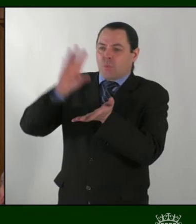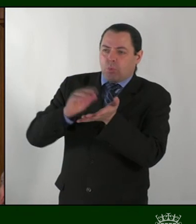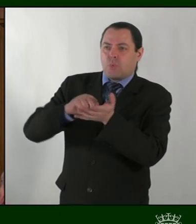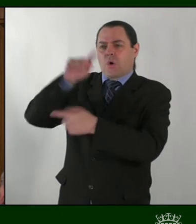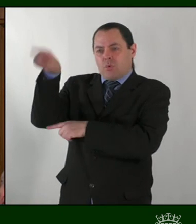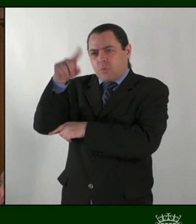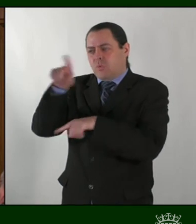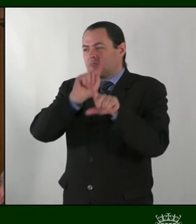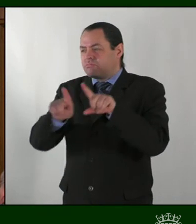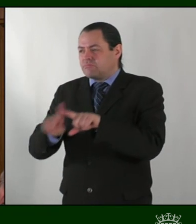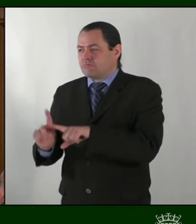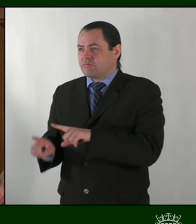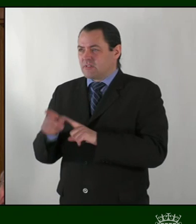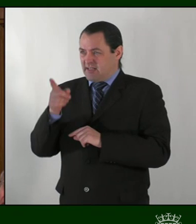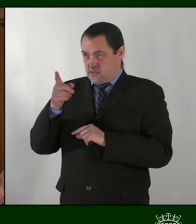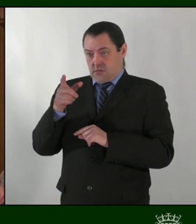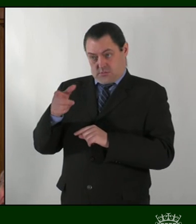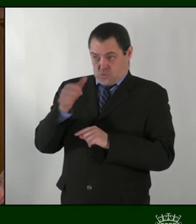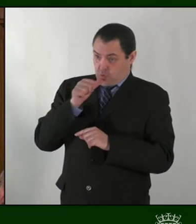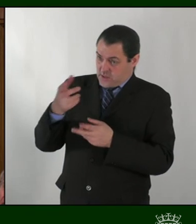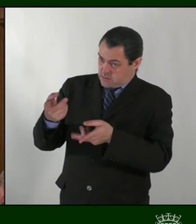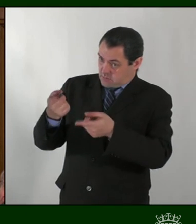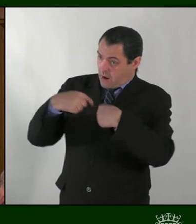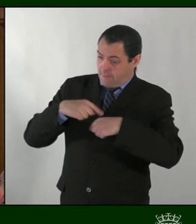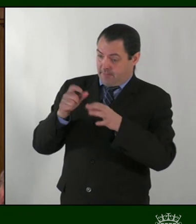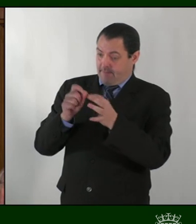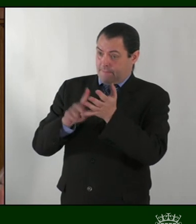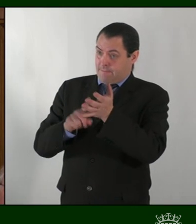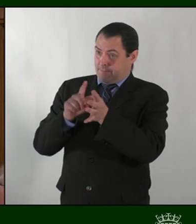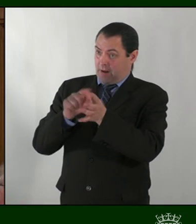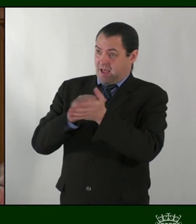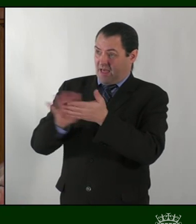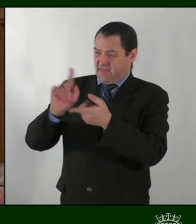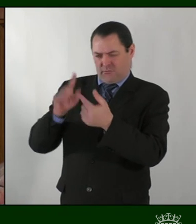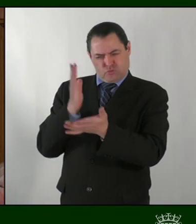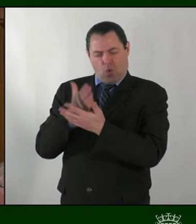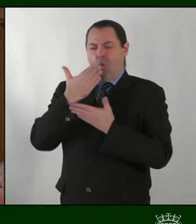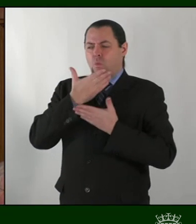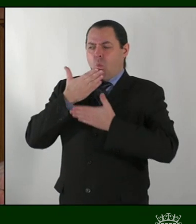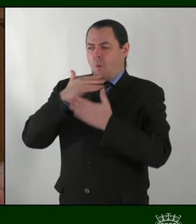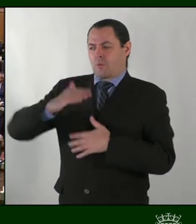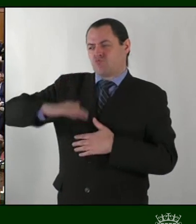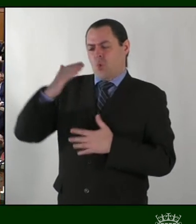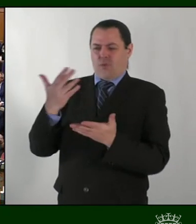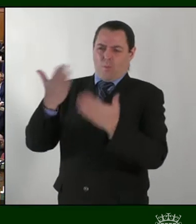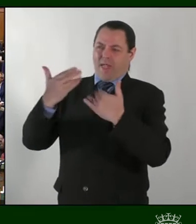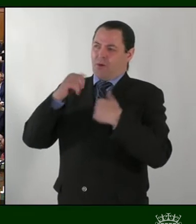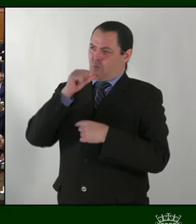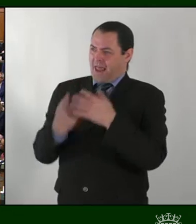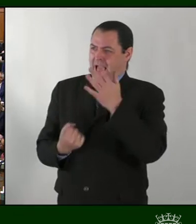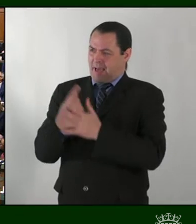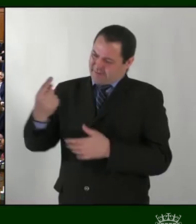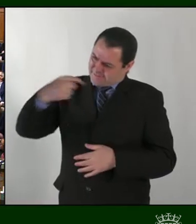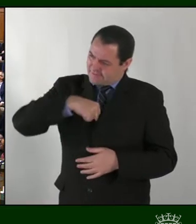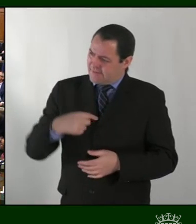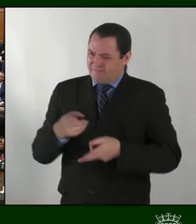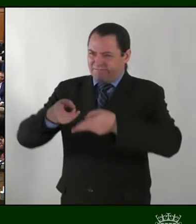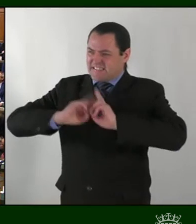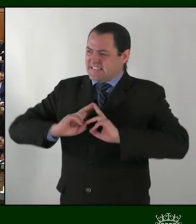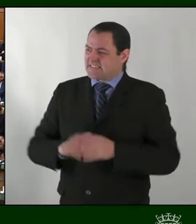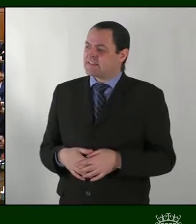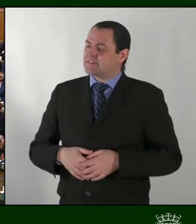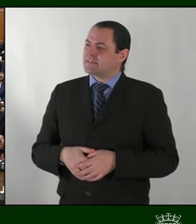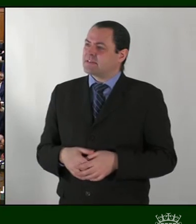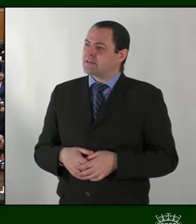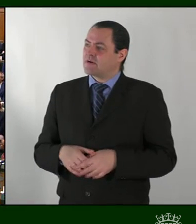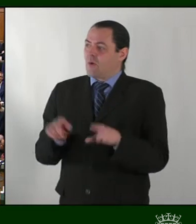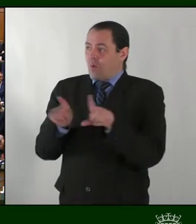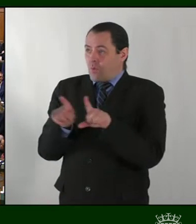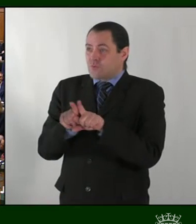Would my right honourable Friend consider visiting Blyth, where I am sure he would get a warm Northern welcome— rose— —and see for himself the strength of Blyth to become a freeport?